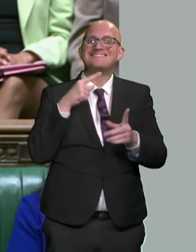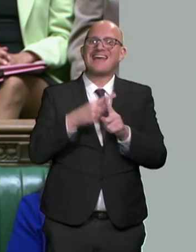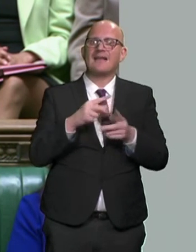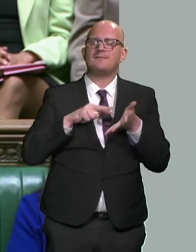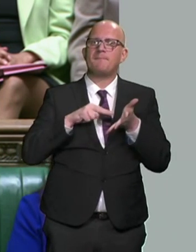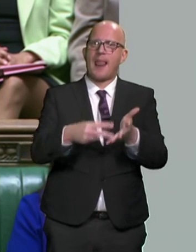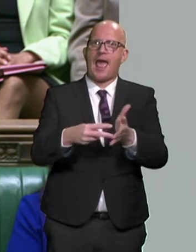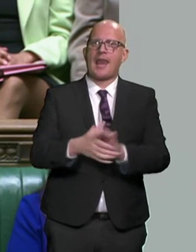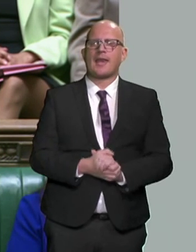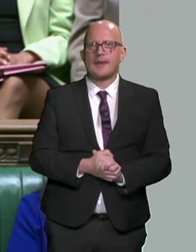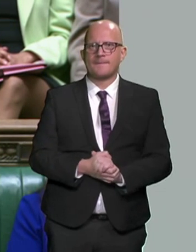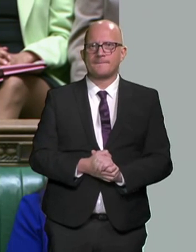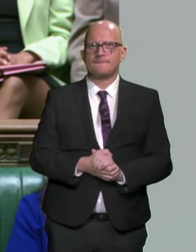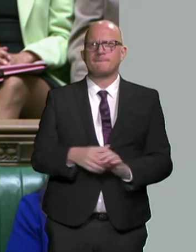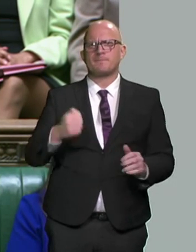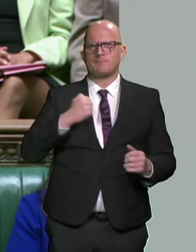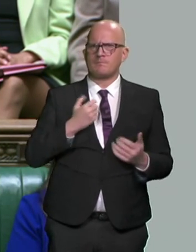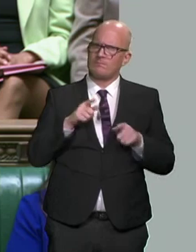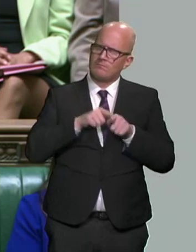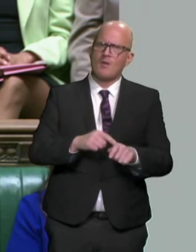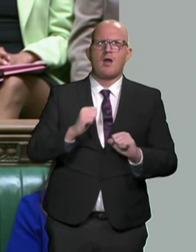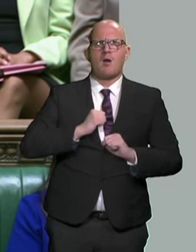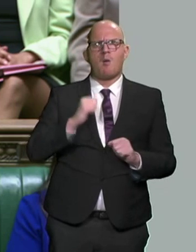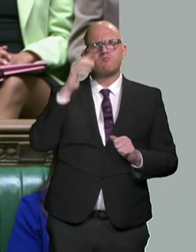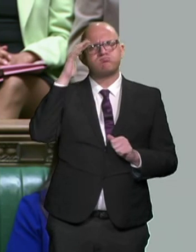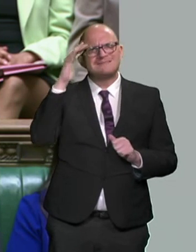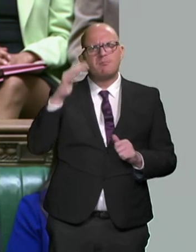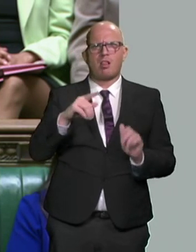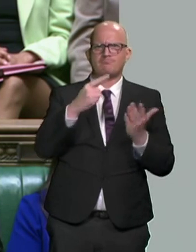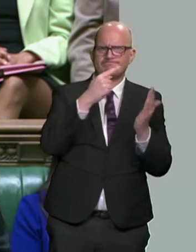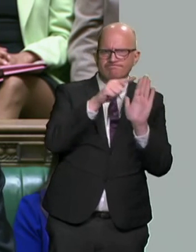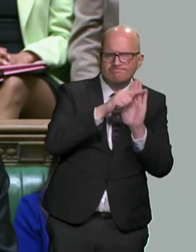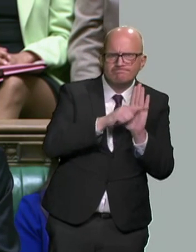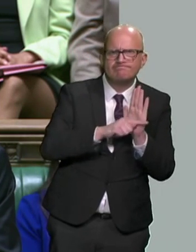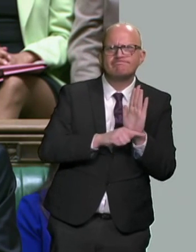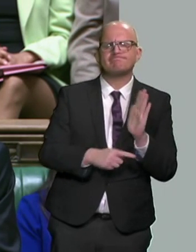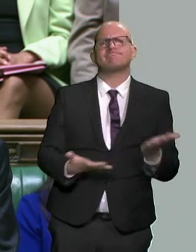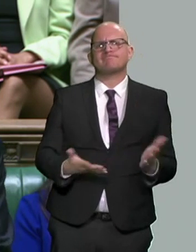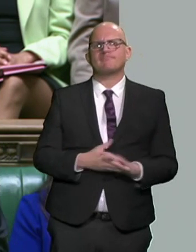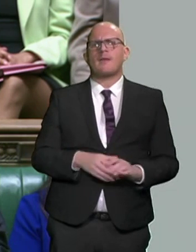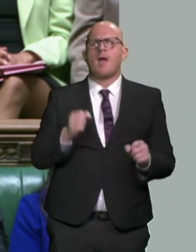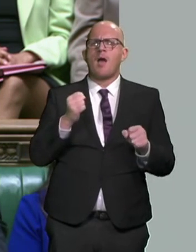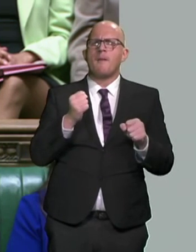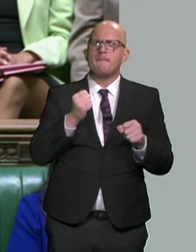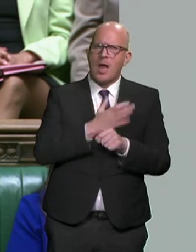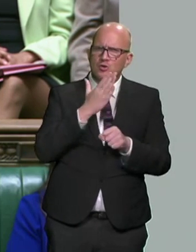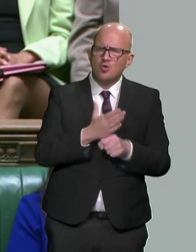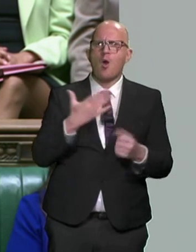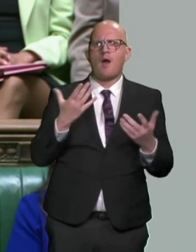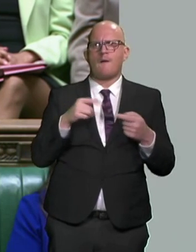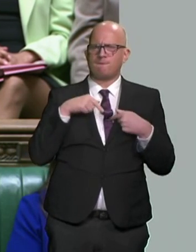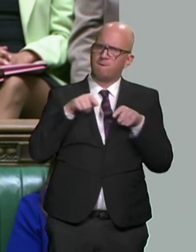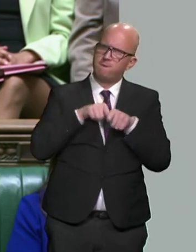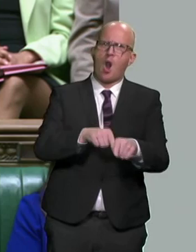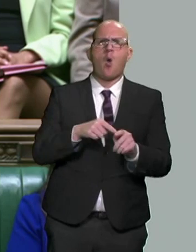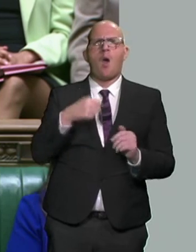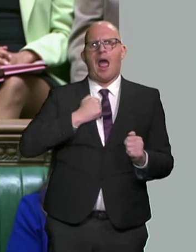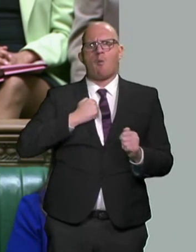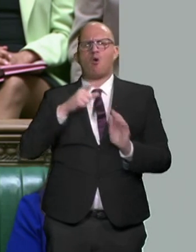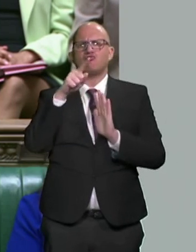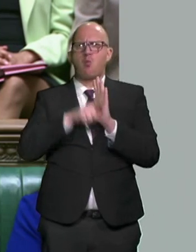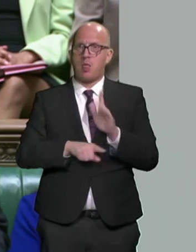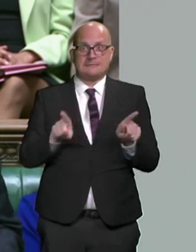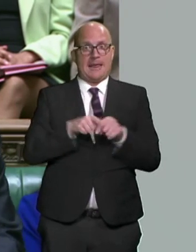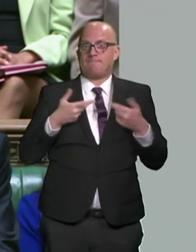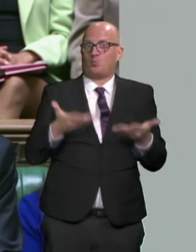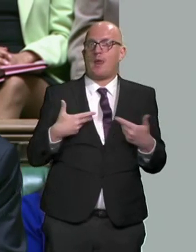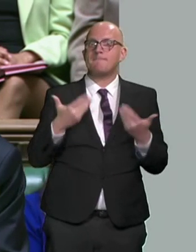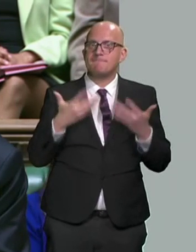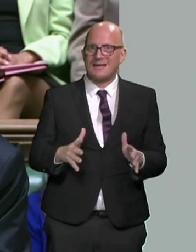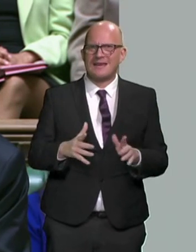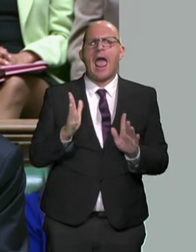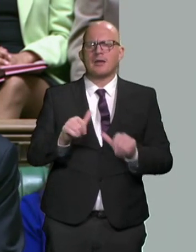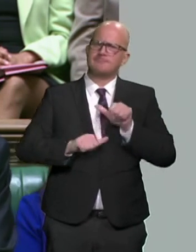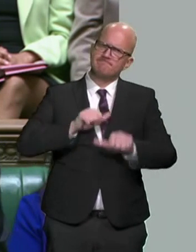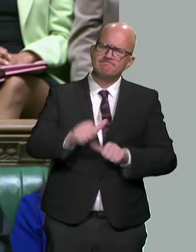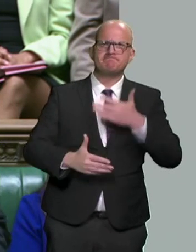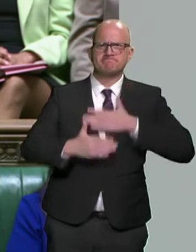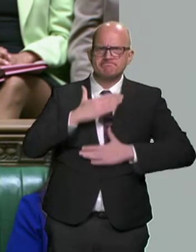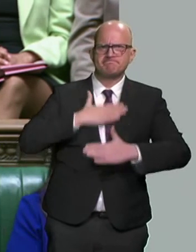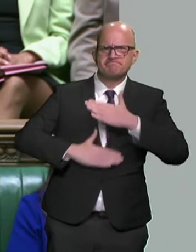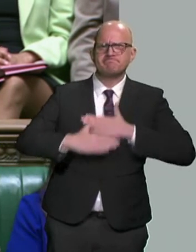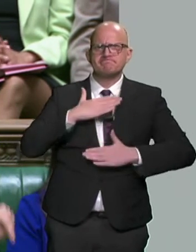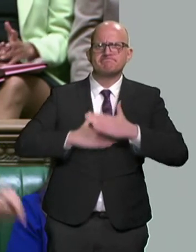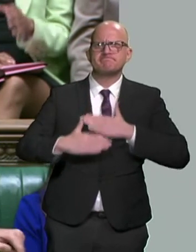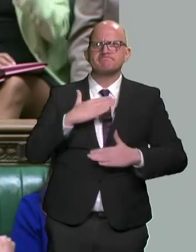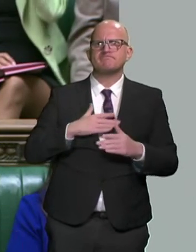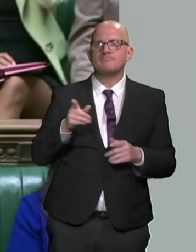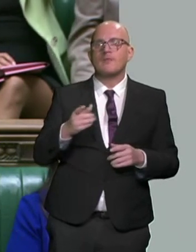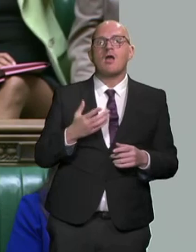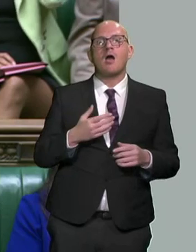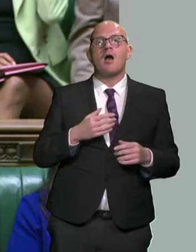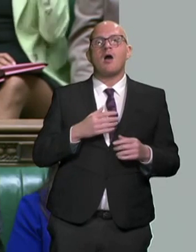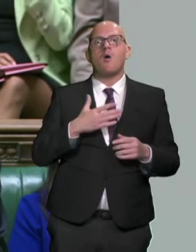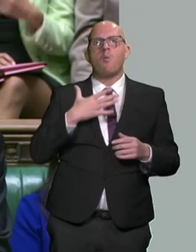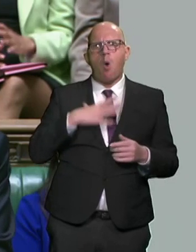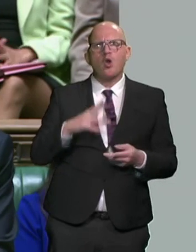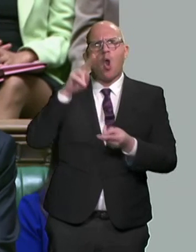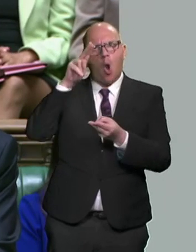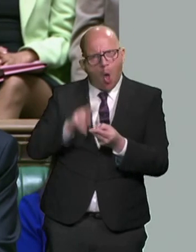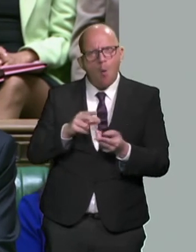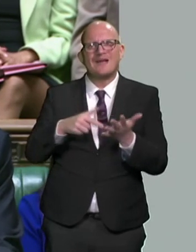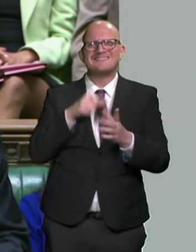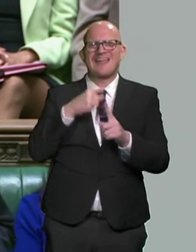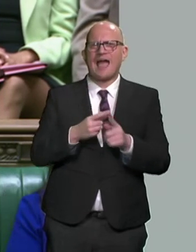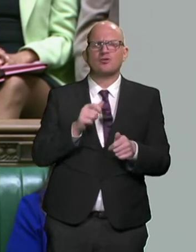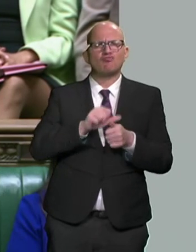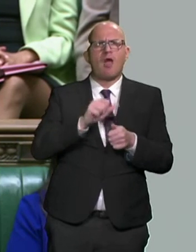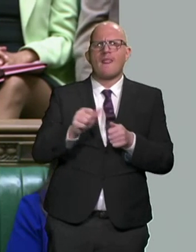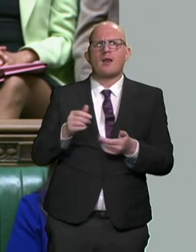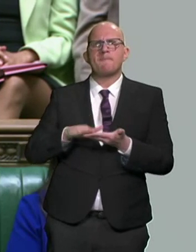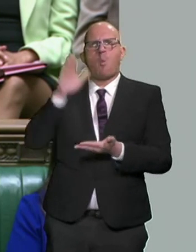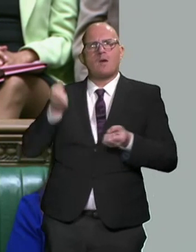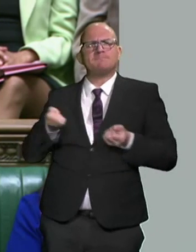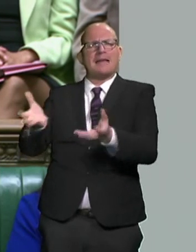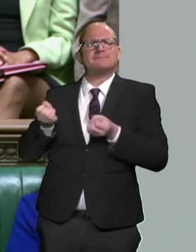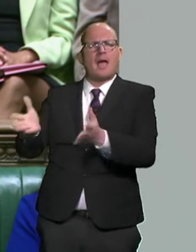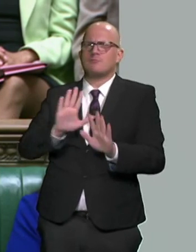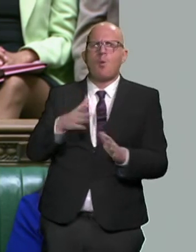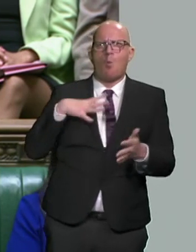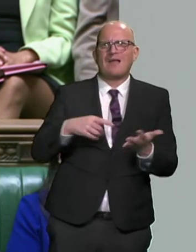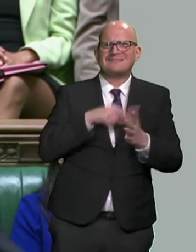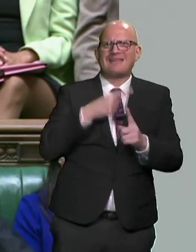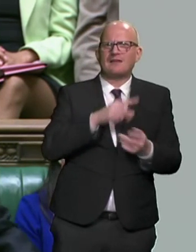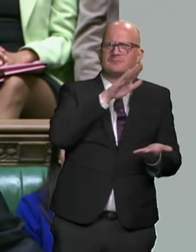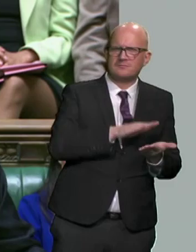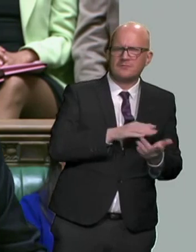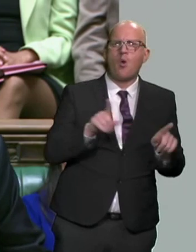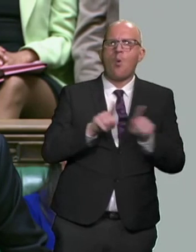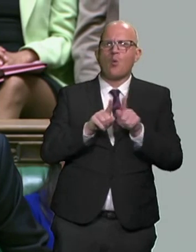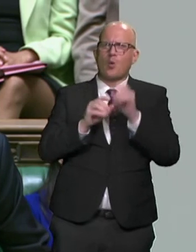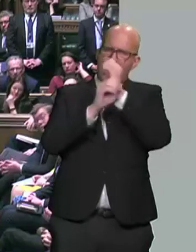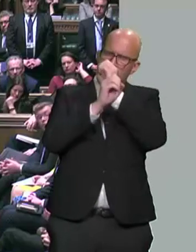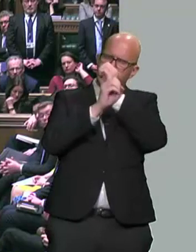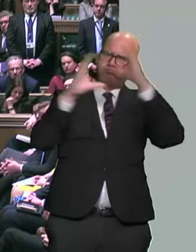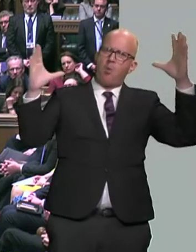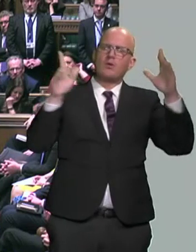We will take a principled approach to cutting taxes: maintaining space against our fiscal rules, as I have done today; continuing to be disciplined, with the first call on any extra resources being lower taxes, not higher spending; and, of course, carefully considering the broader macroeconomic outlook.